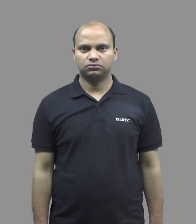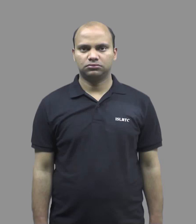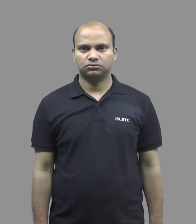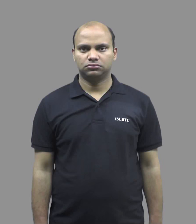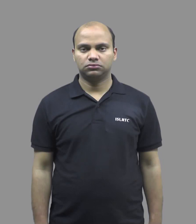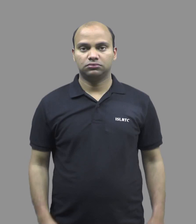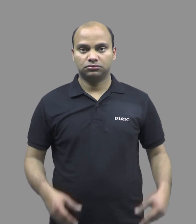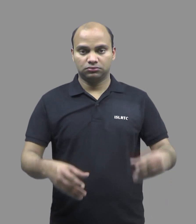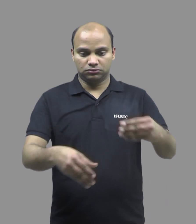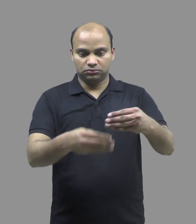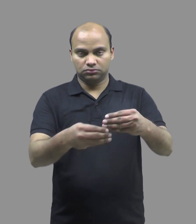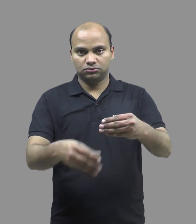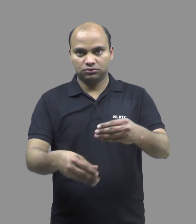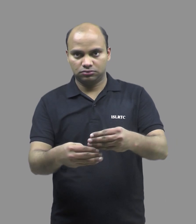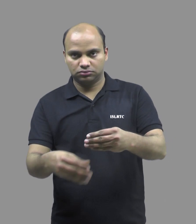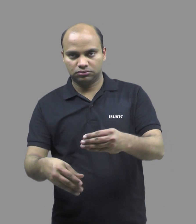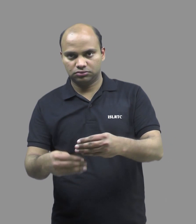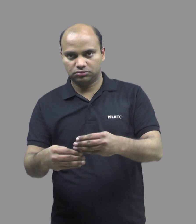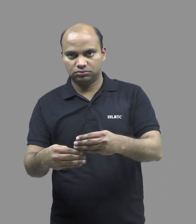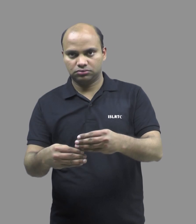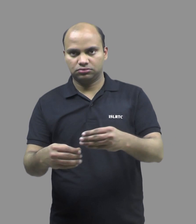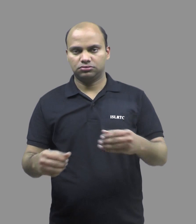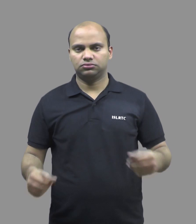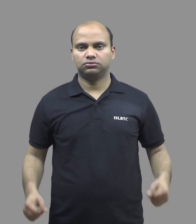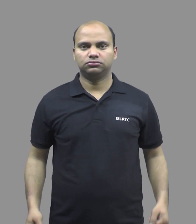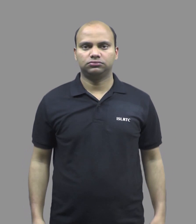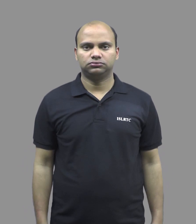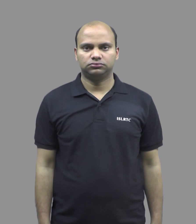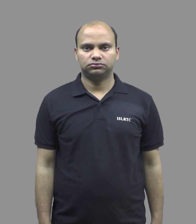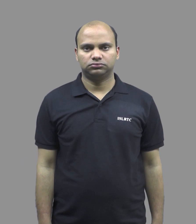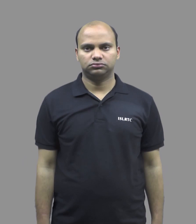Add